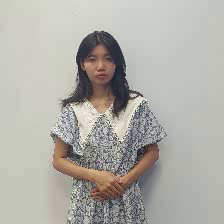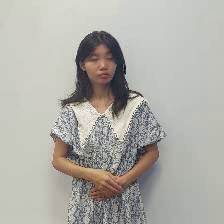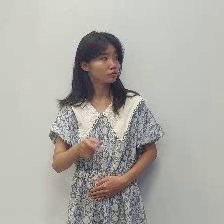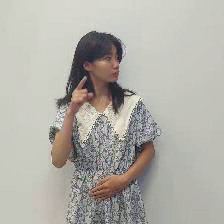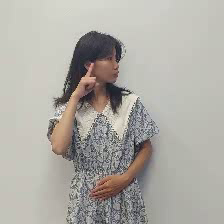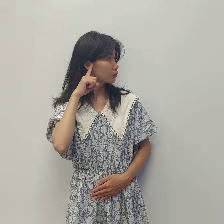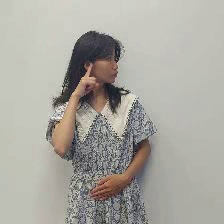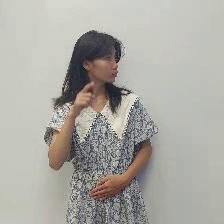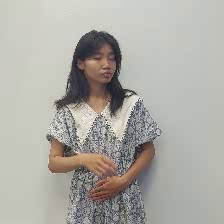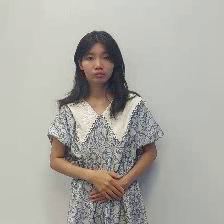Nghe